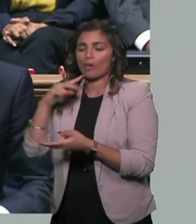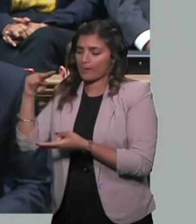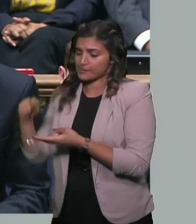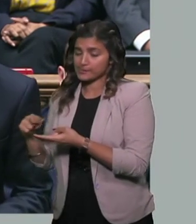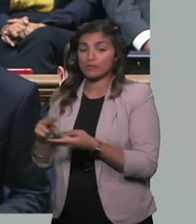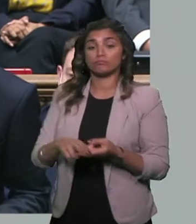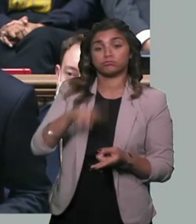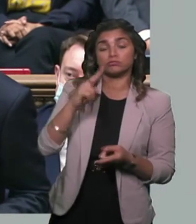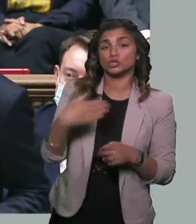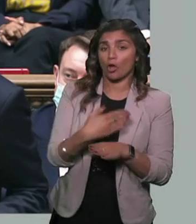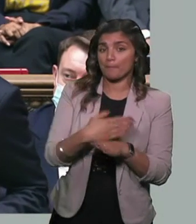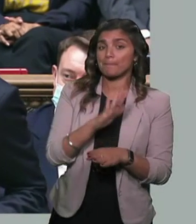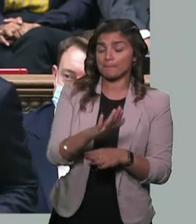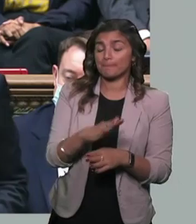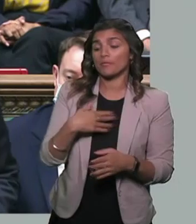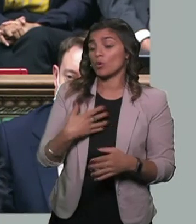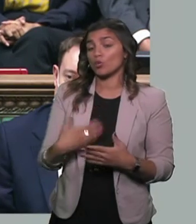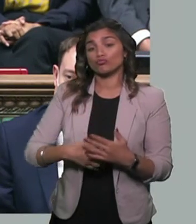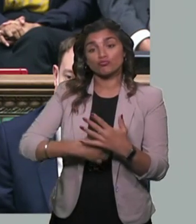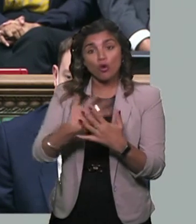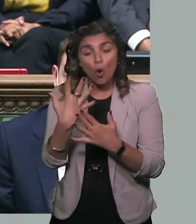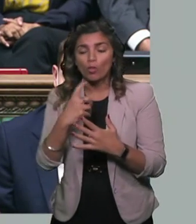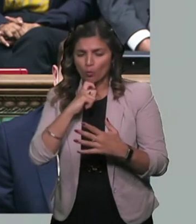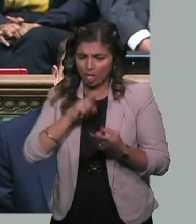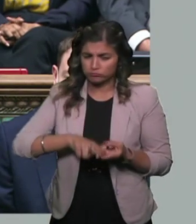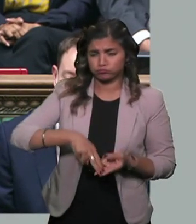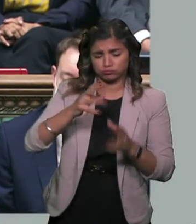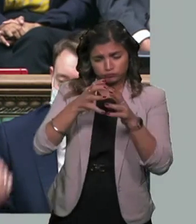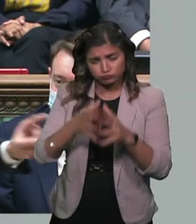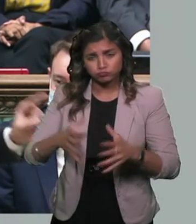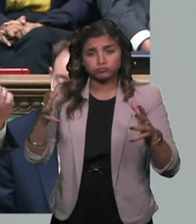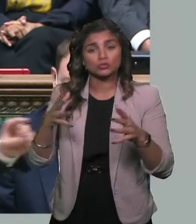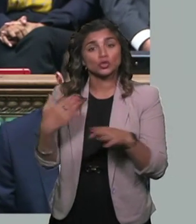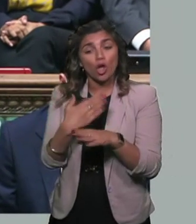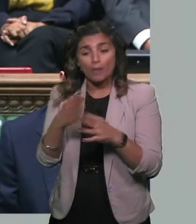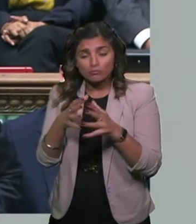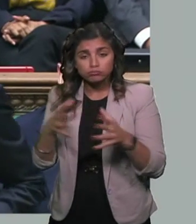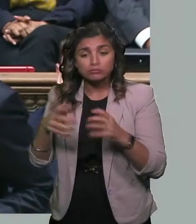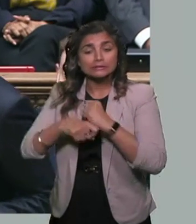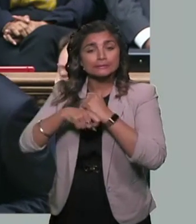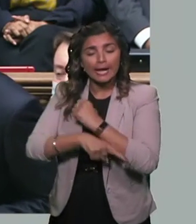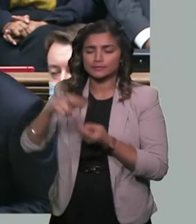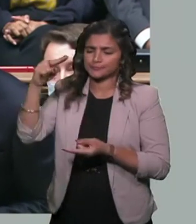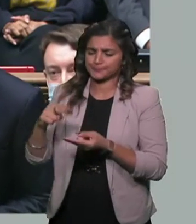Growth is up, jobs are up and debt is down.